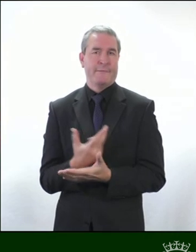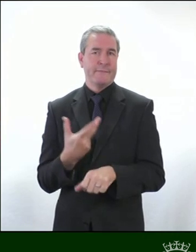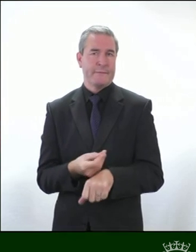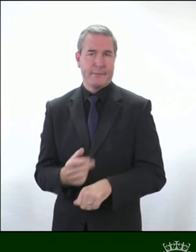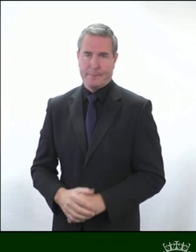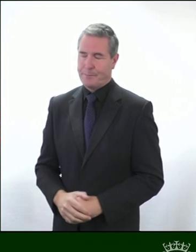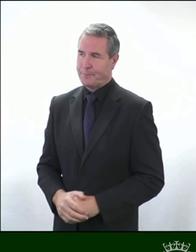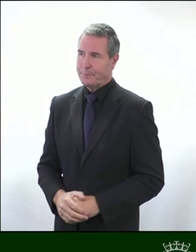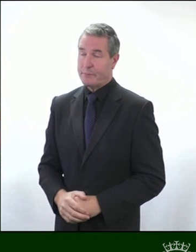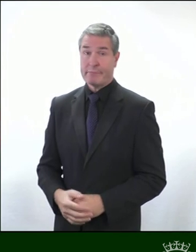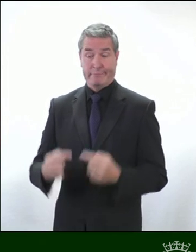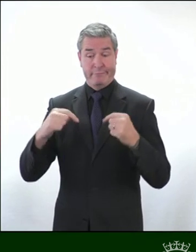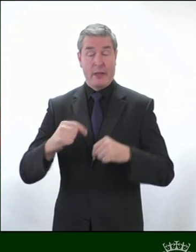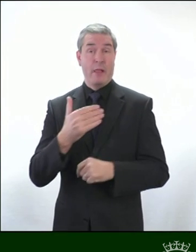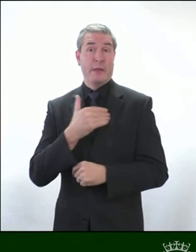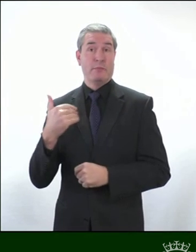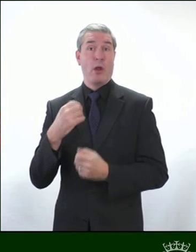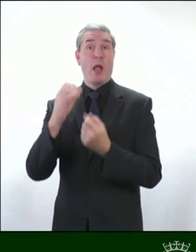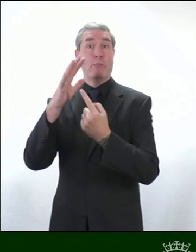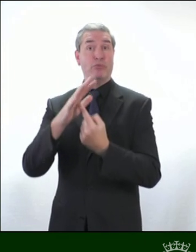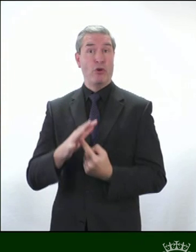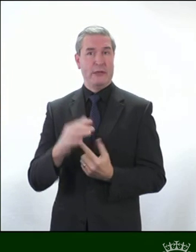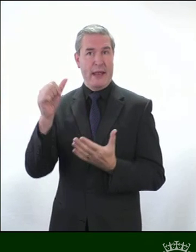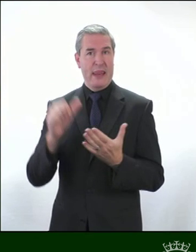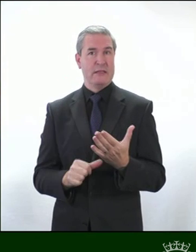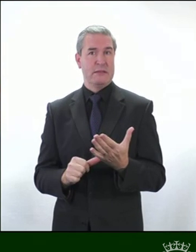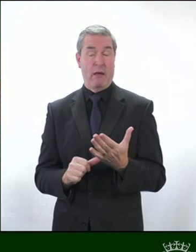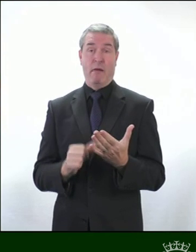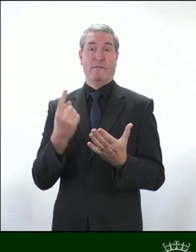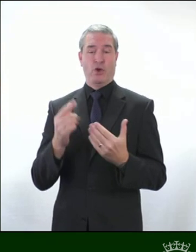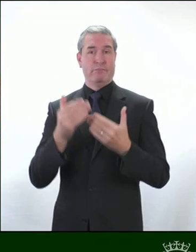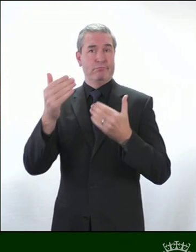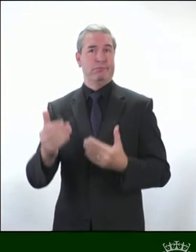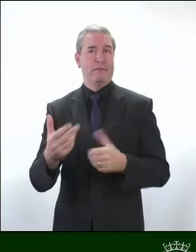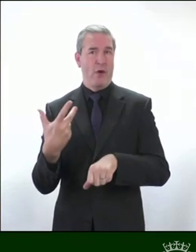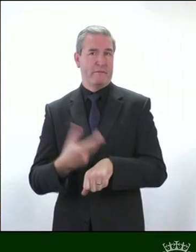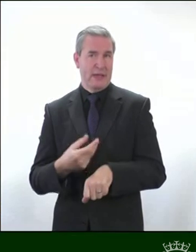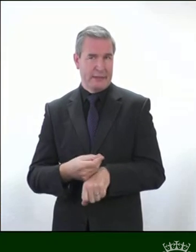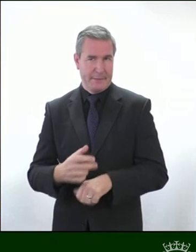This morning, a priority list has been published for the first phase of the roll-out.